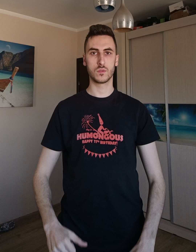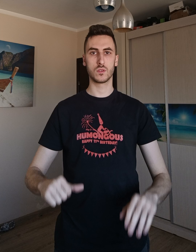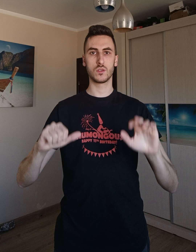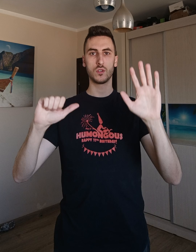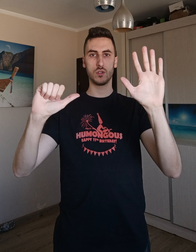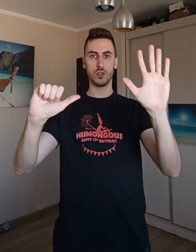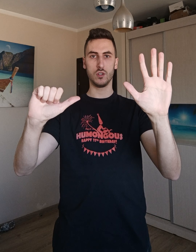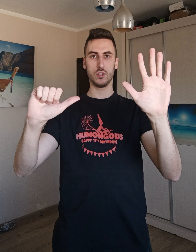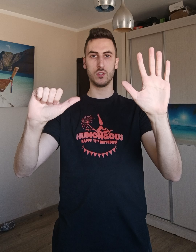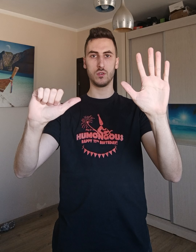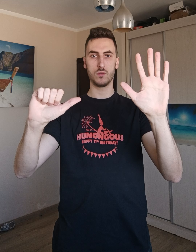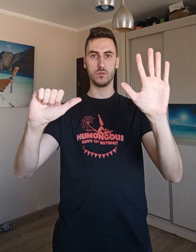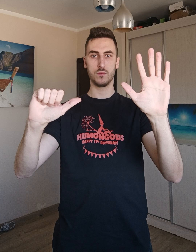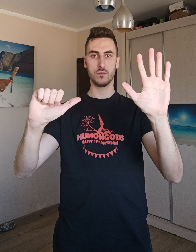שש